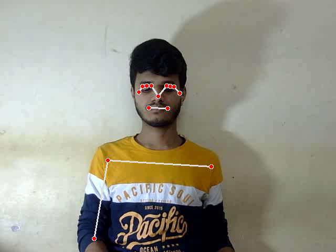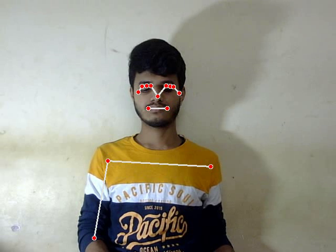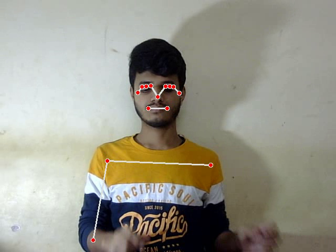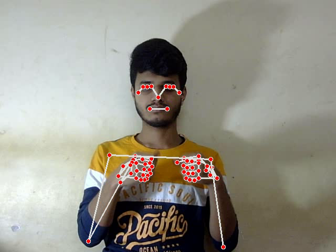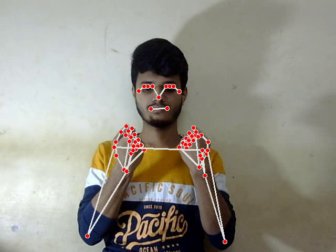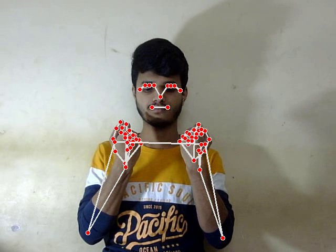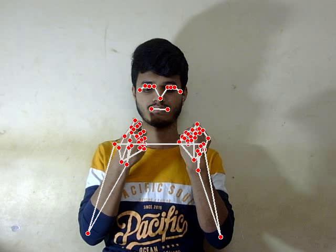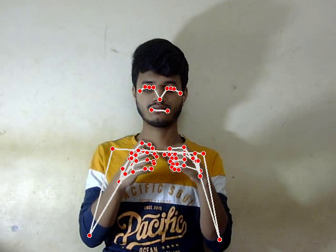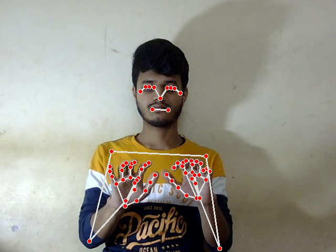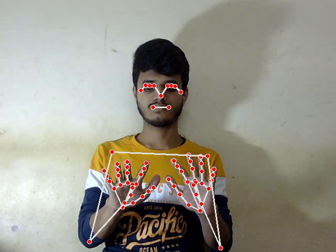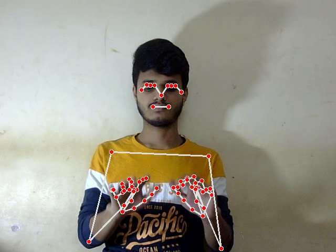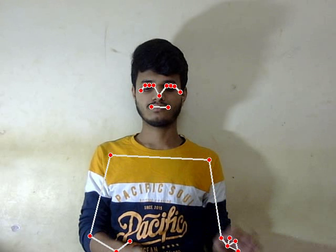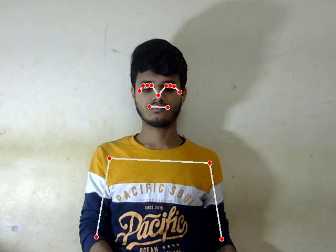finish